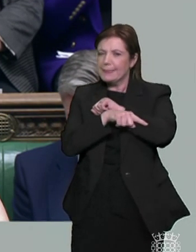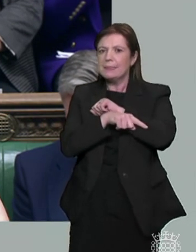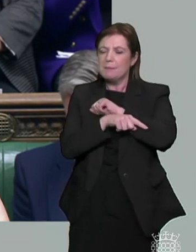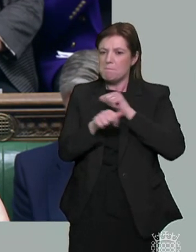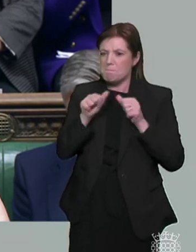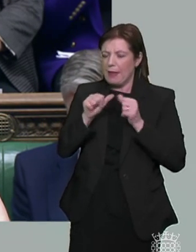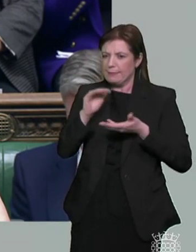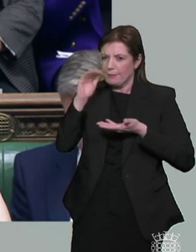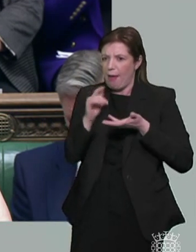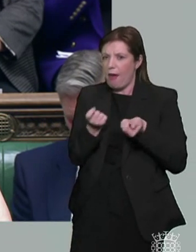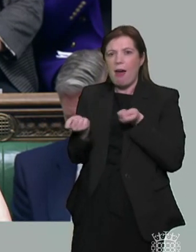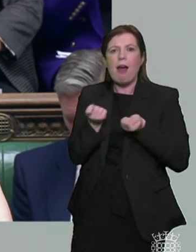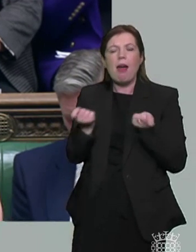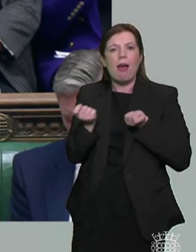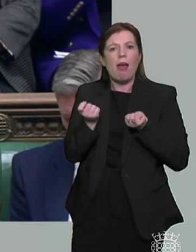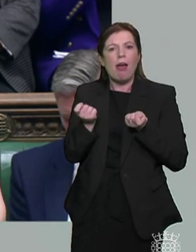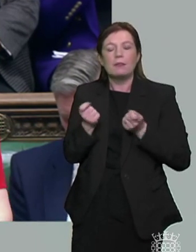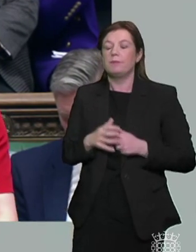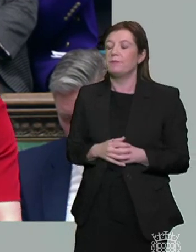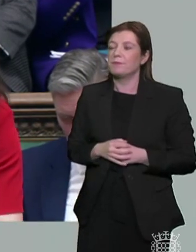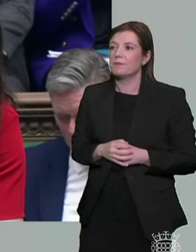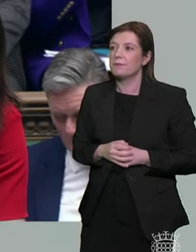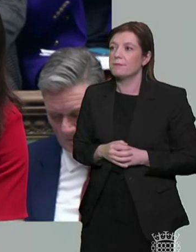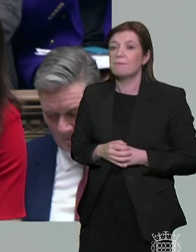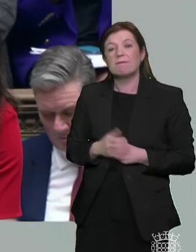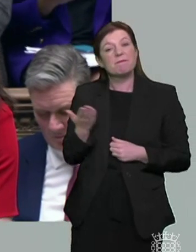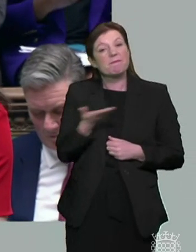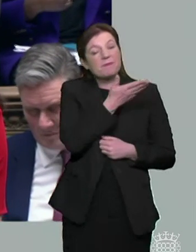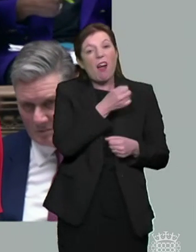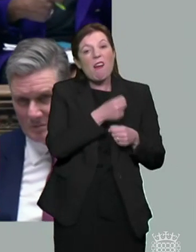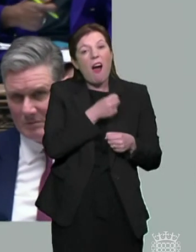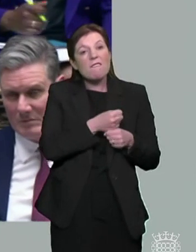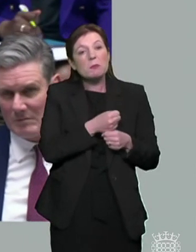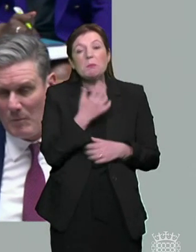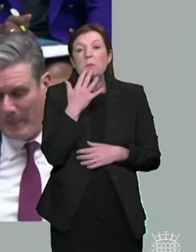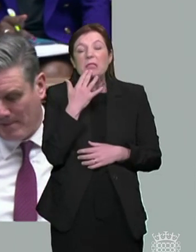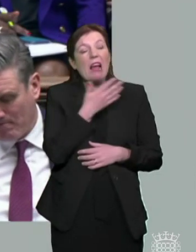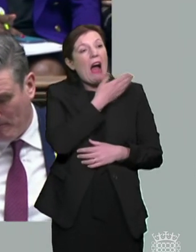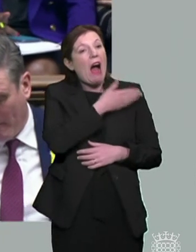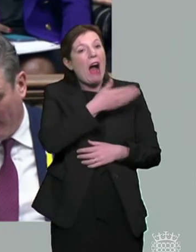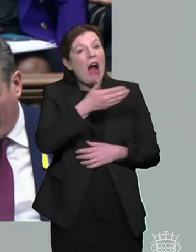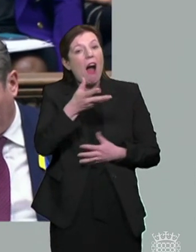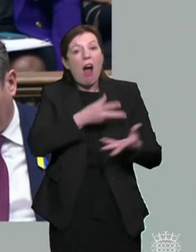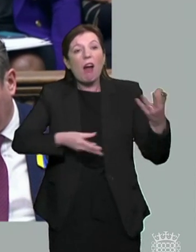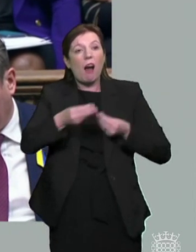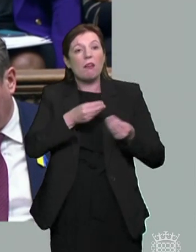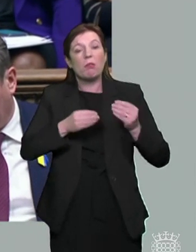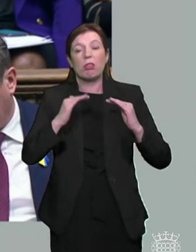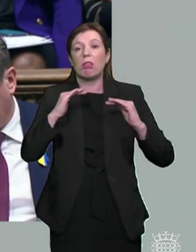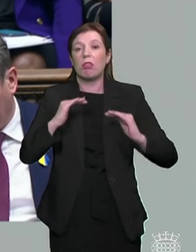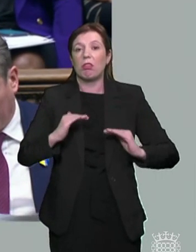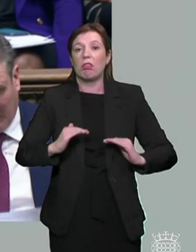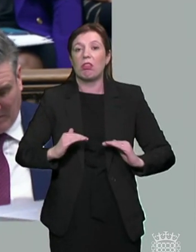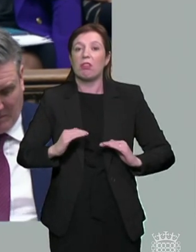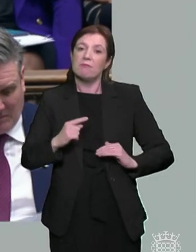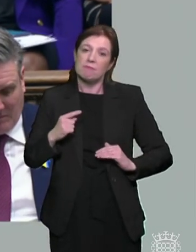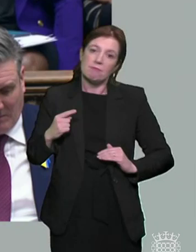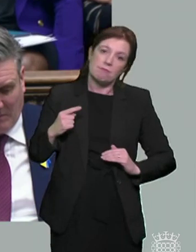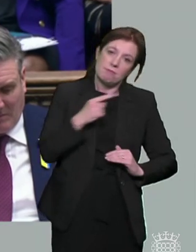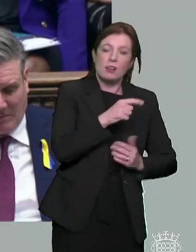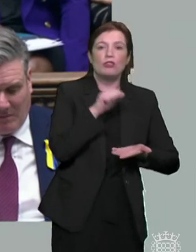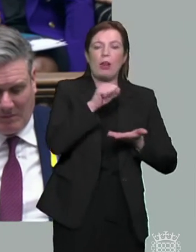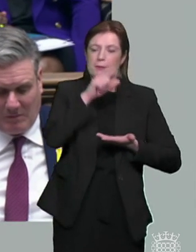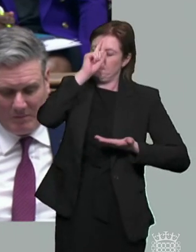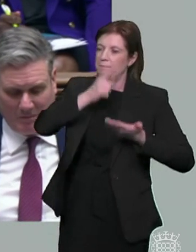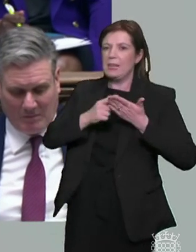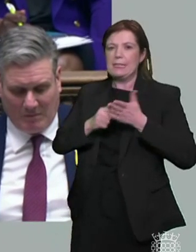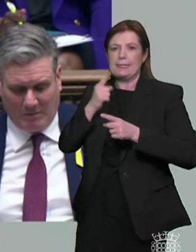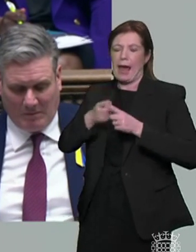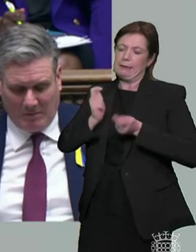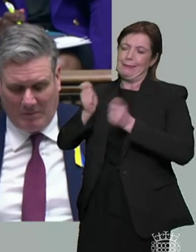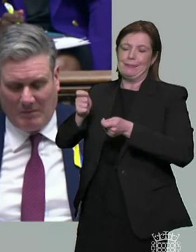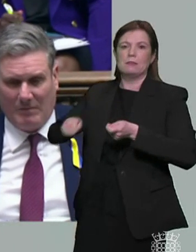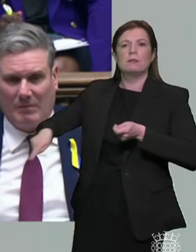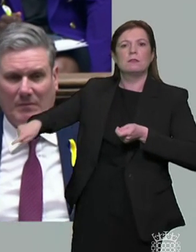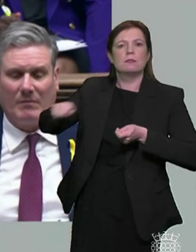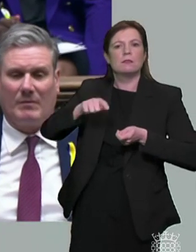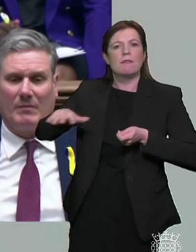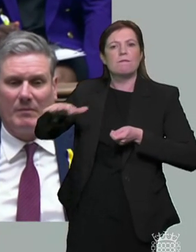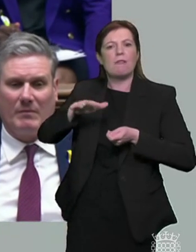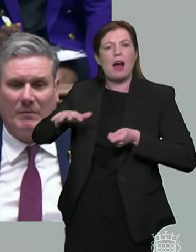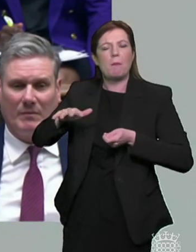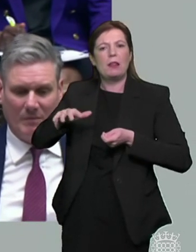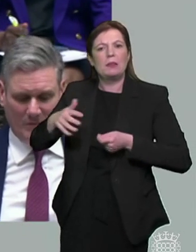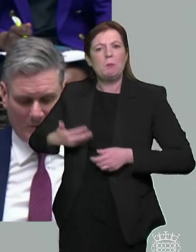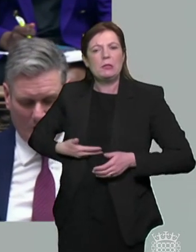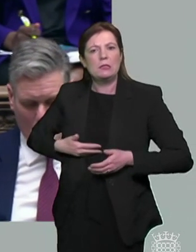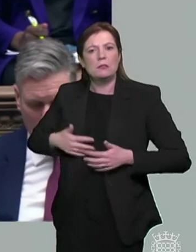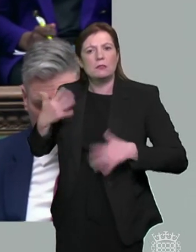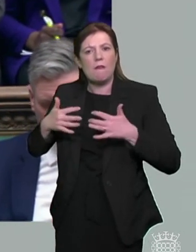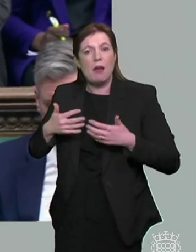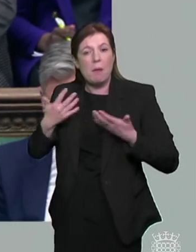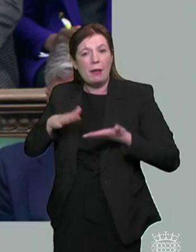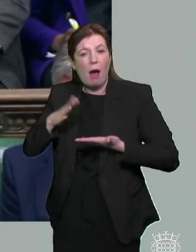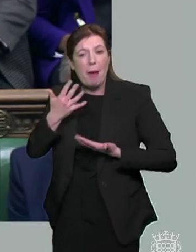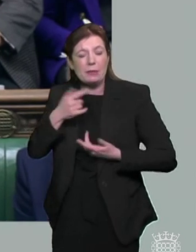The truth is that, because of the Government’s failure to get the economy growing, the Chancellor has had to put up taxes on families and businesses a staggering 15 times.